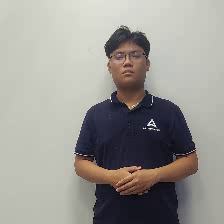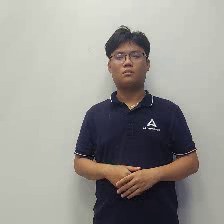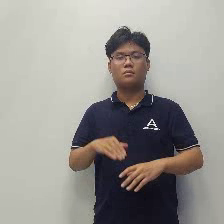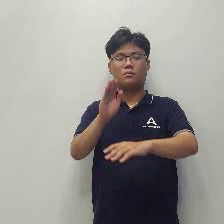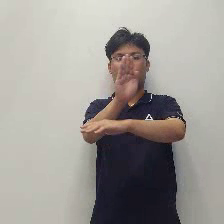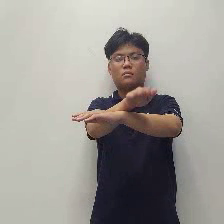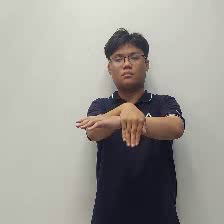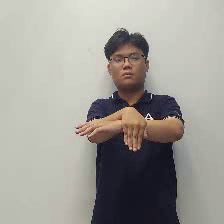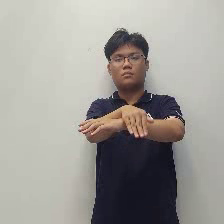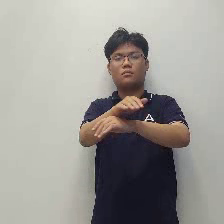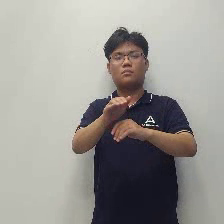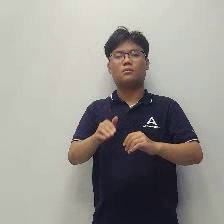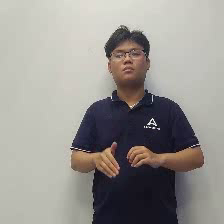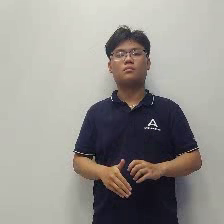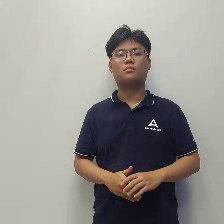Chiều